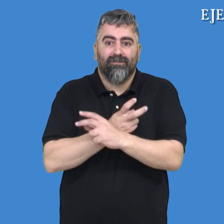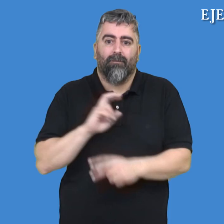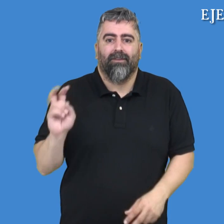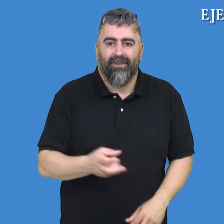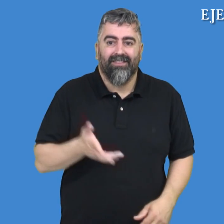etc